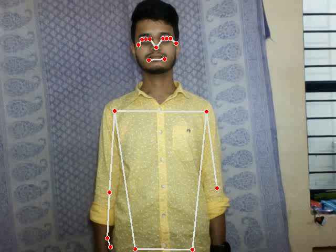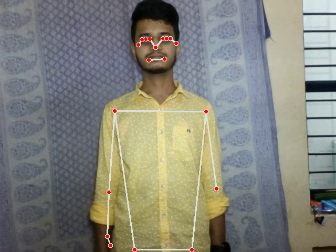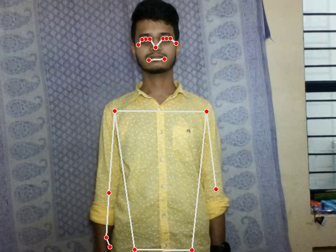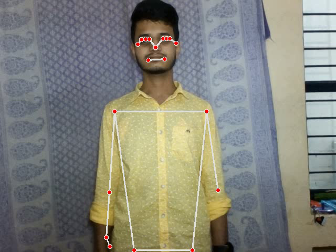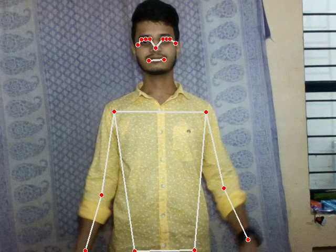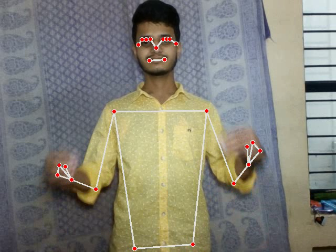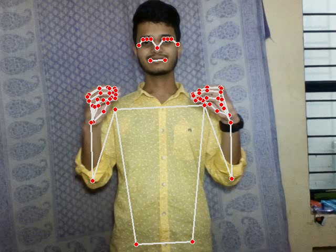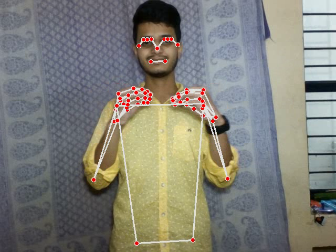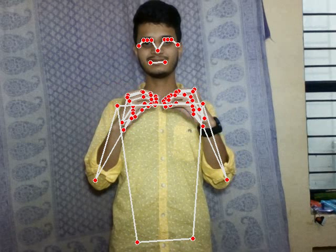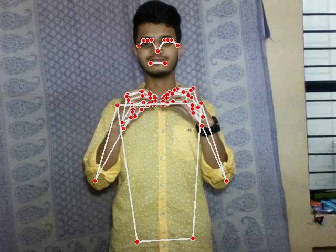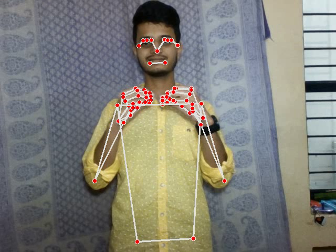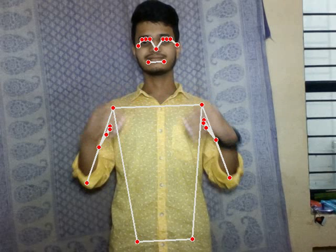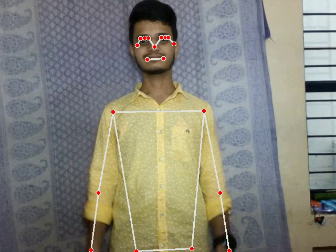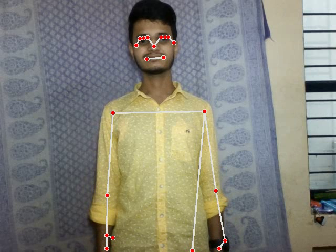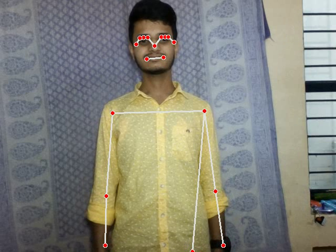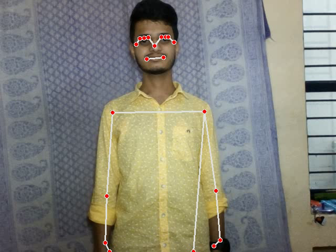more